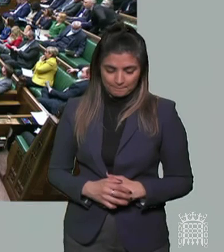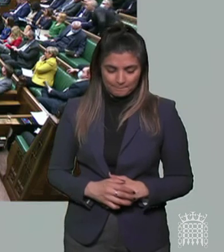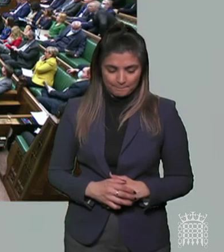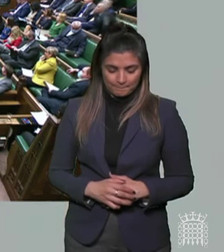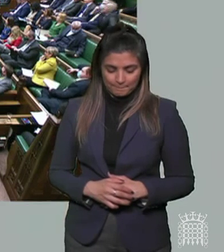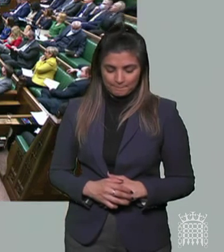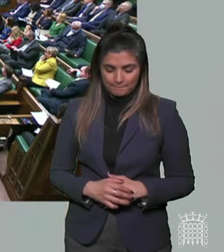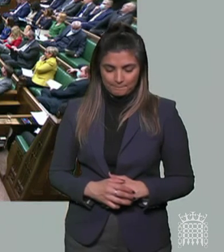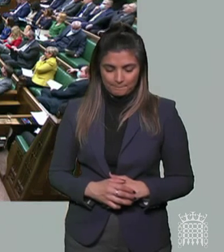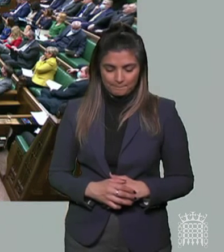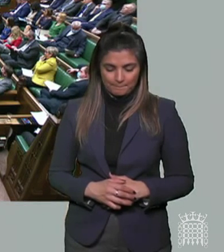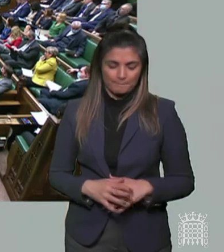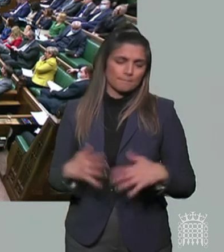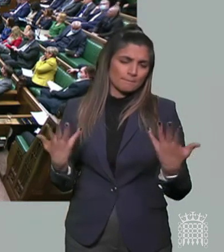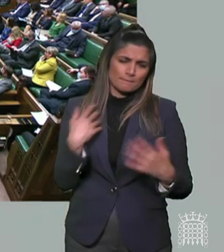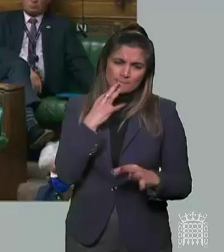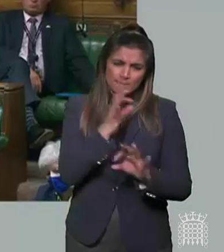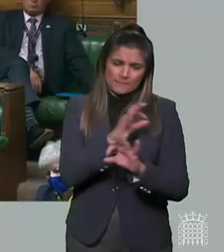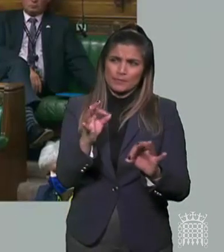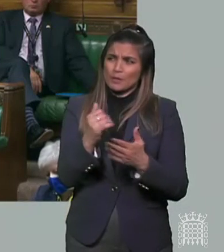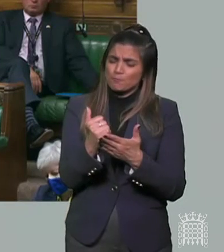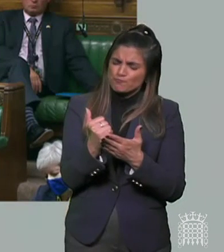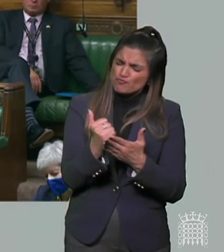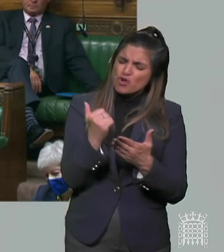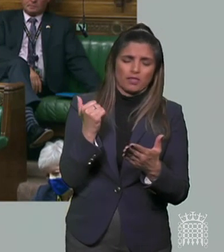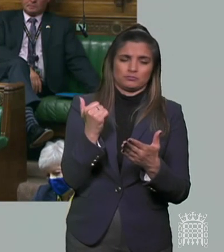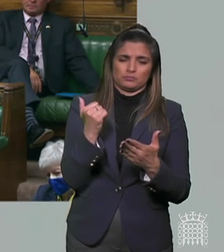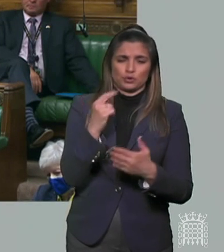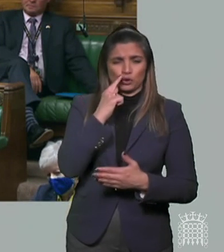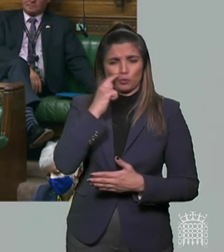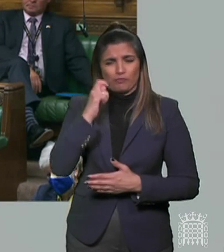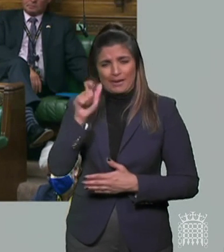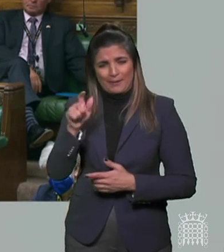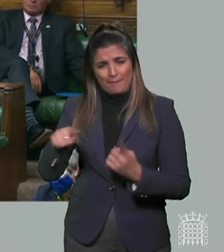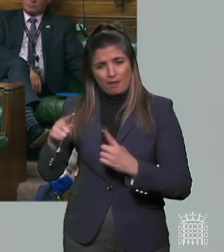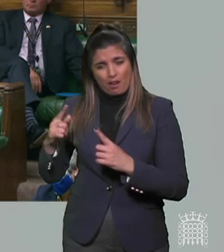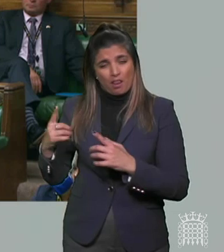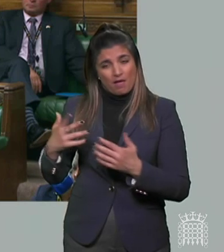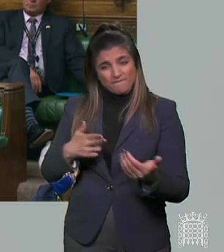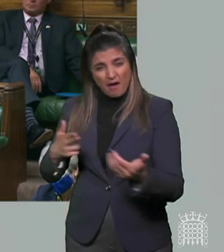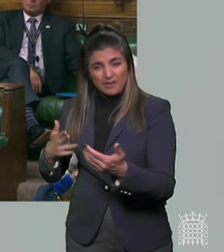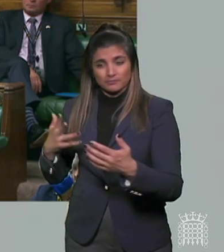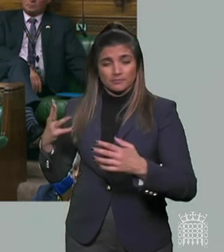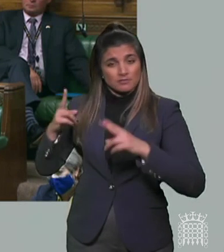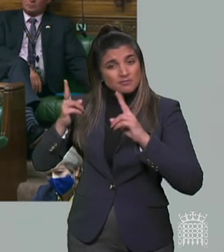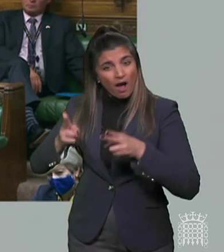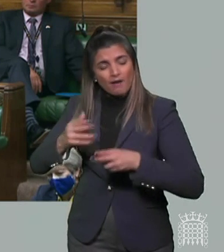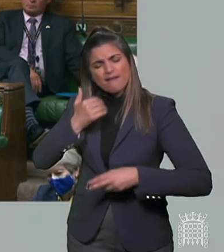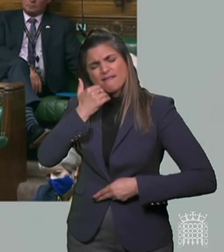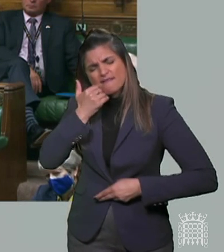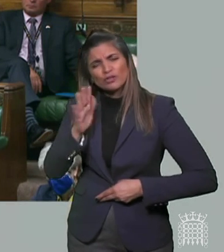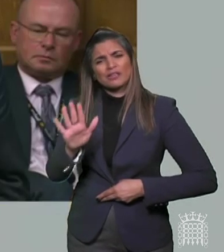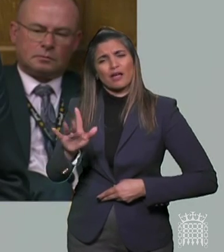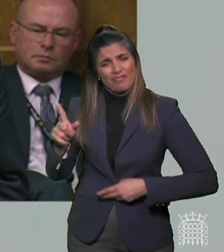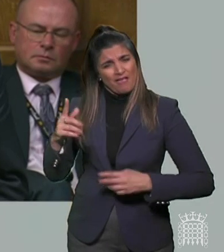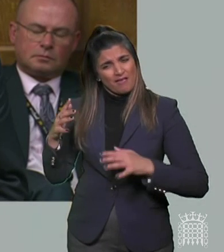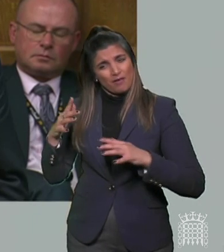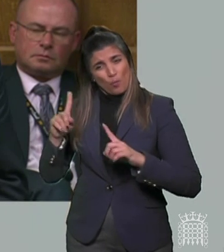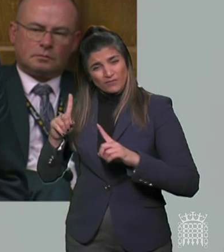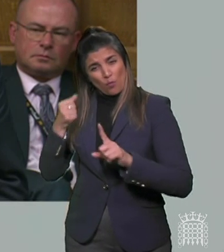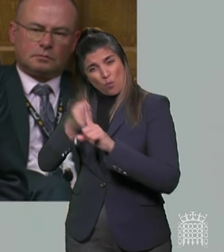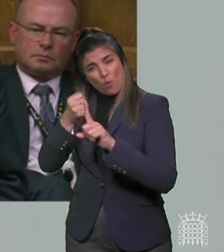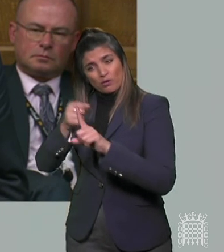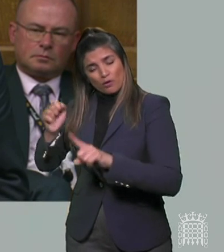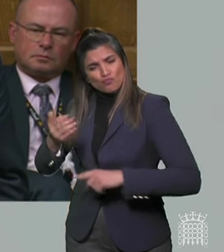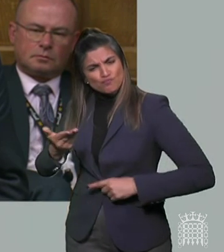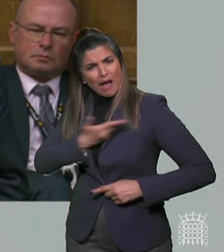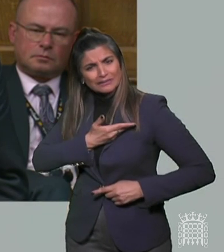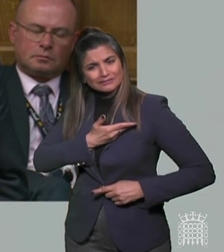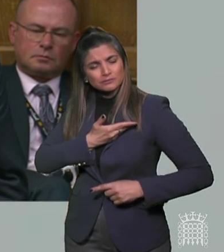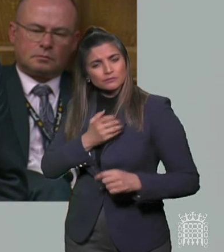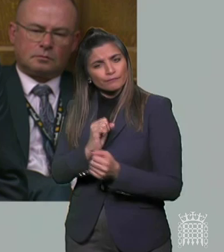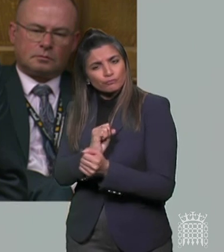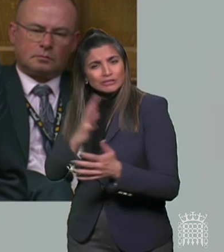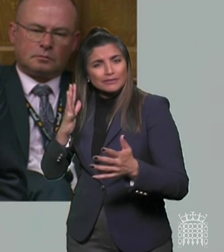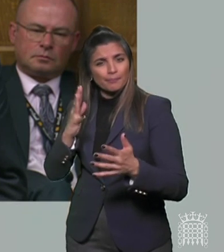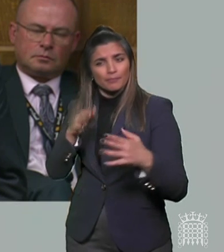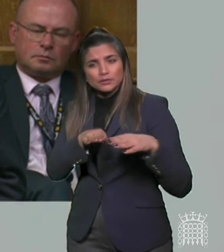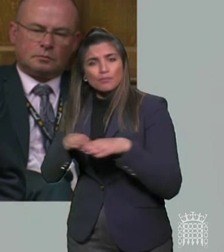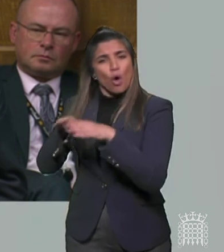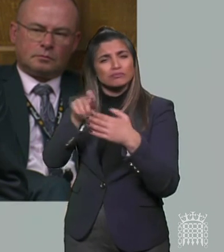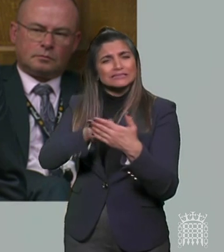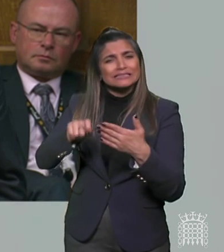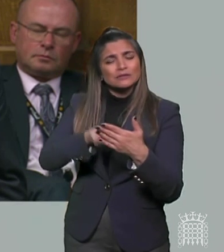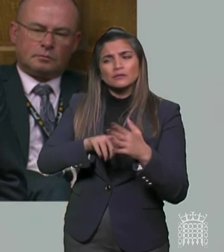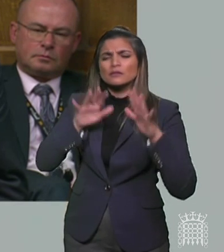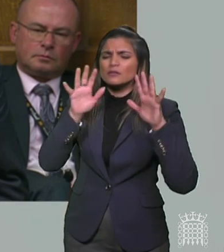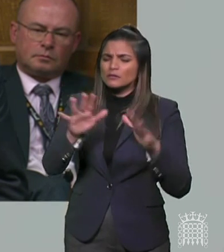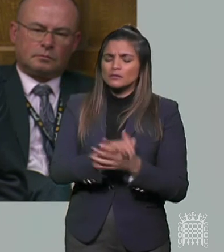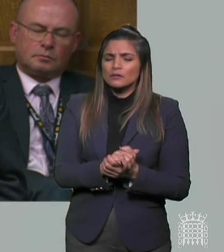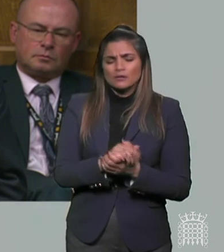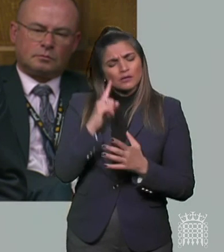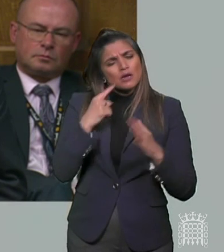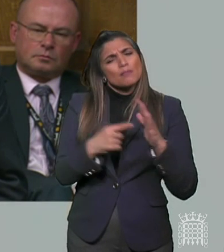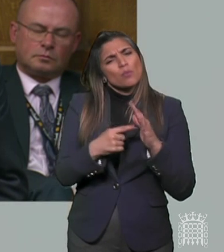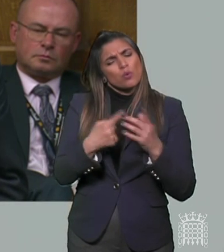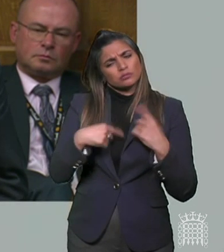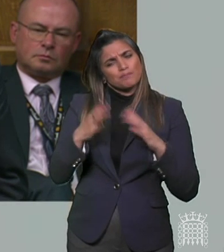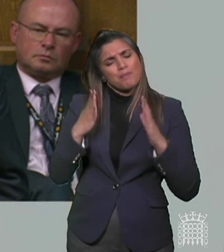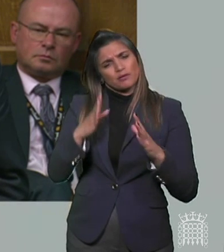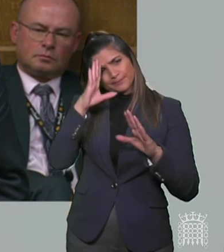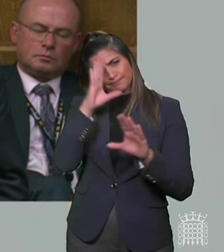As the brilliant Ukrainian people fight and die on a daily basis for their rights of freedom and democracy, it is important that we make something very clear and I ask my right honourable Friend to do so.